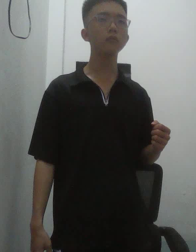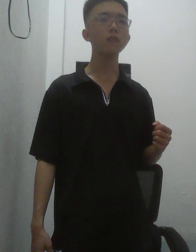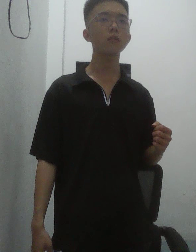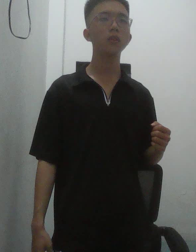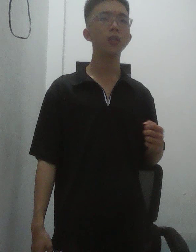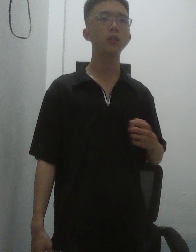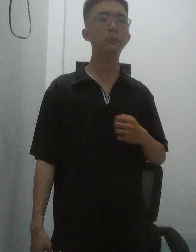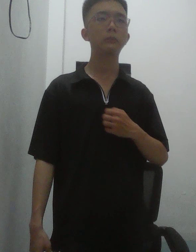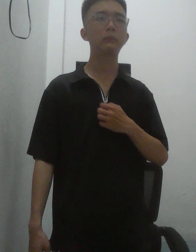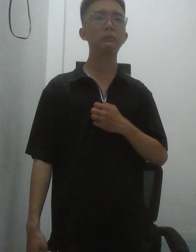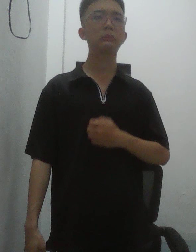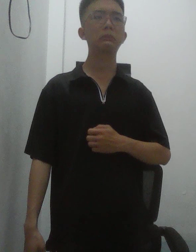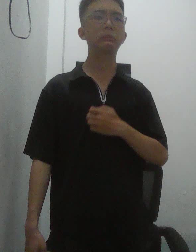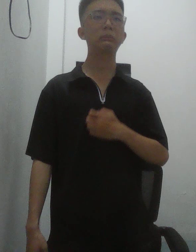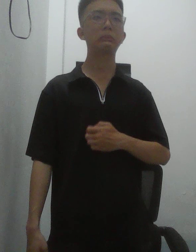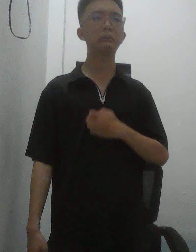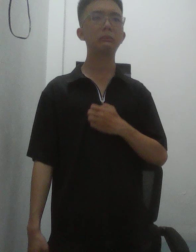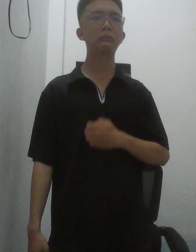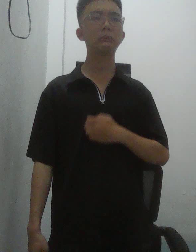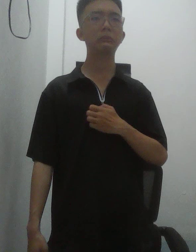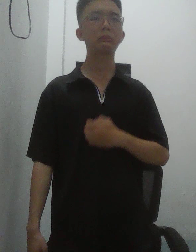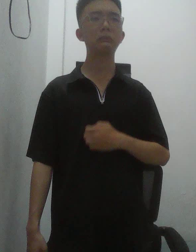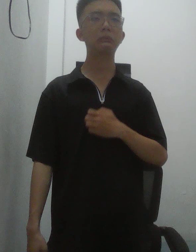ghen